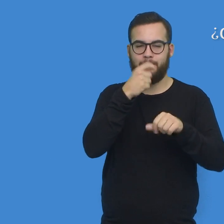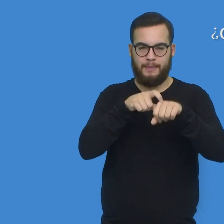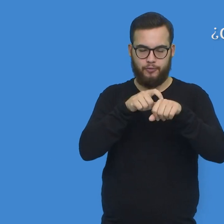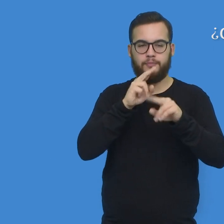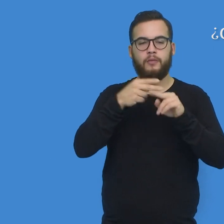tipo